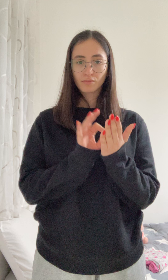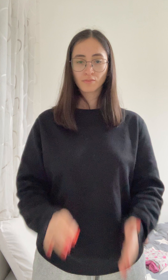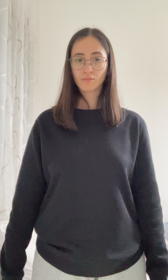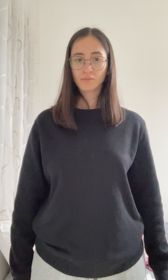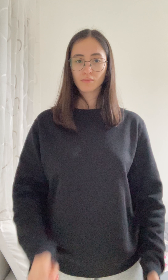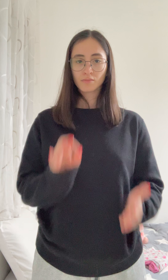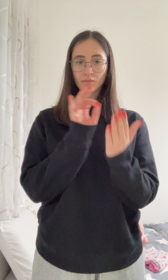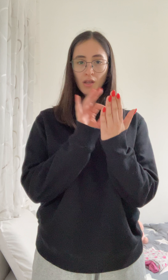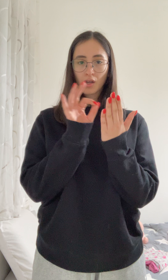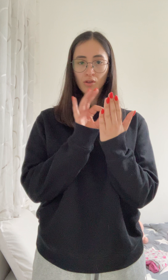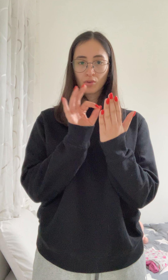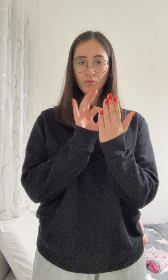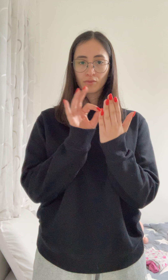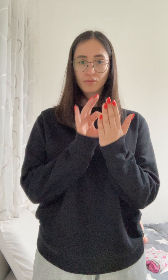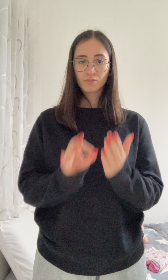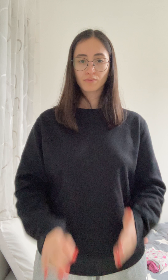לכתוב